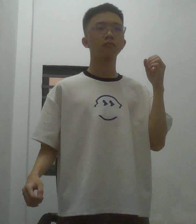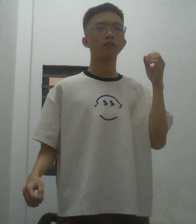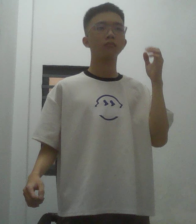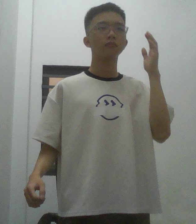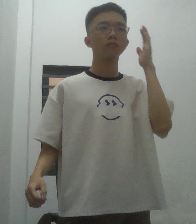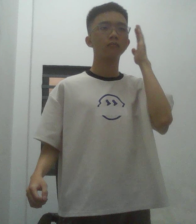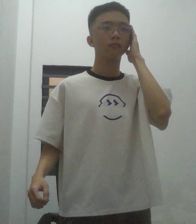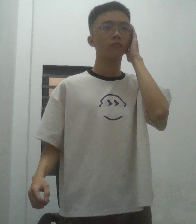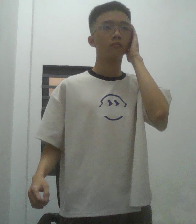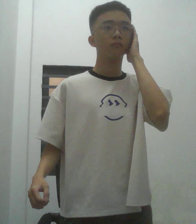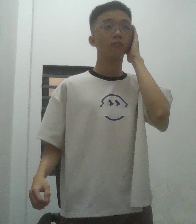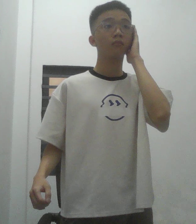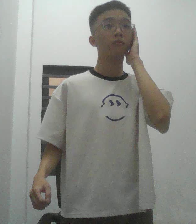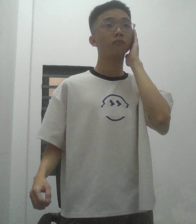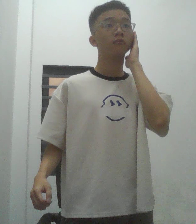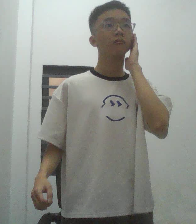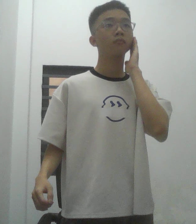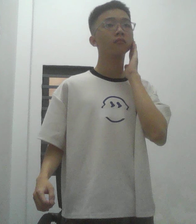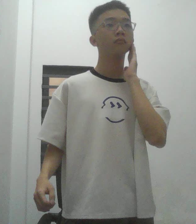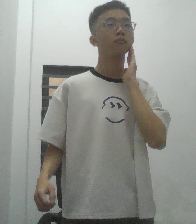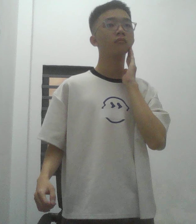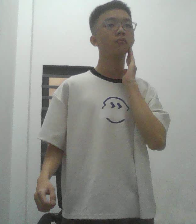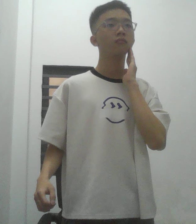dep